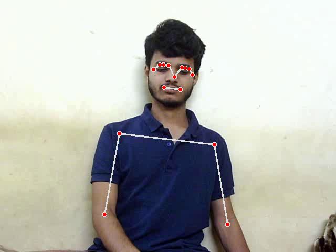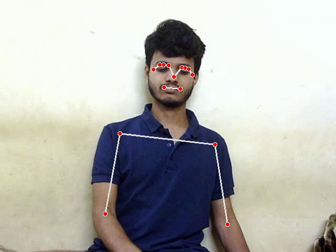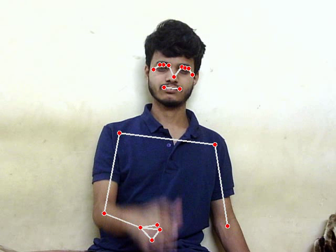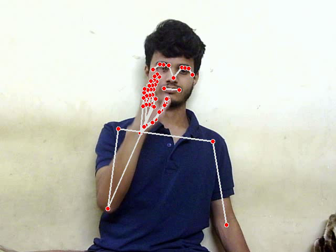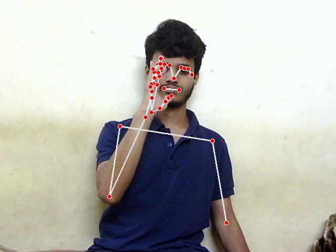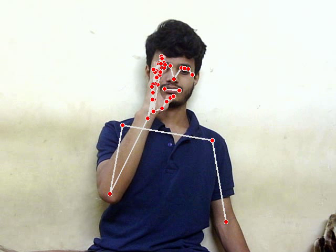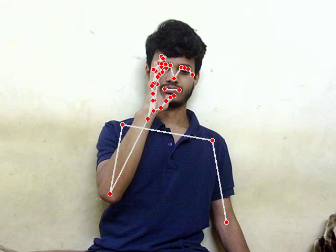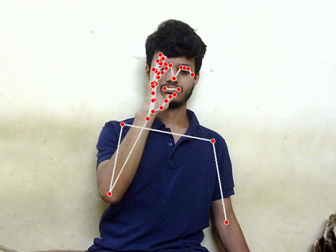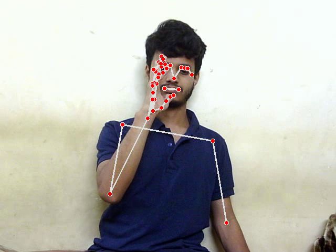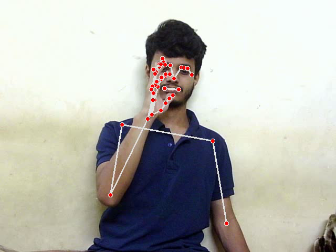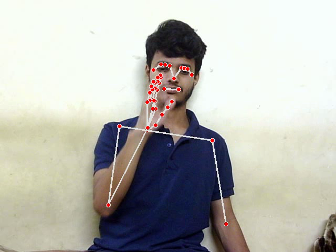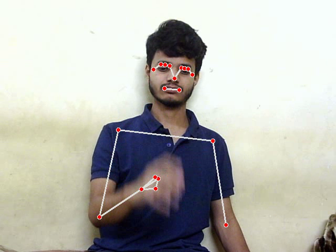mother